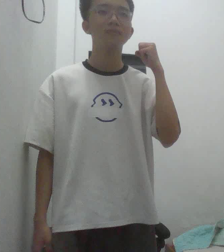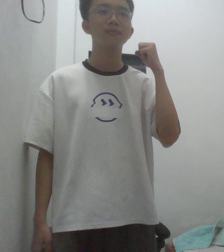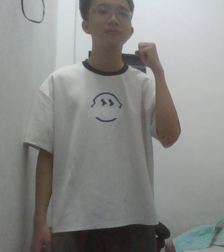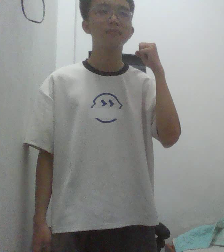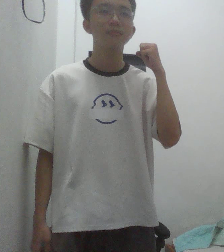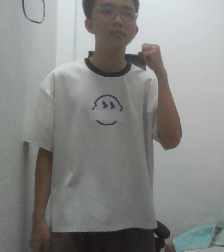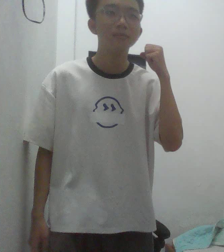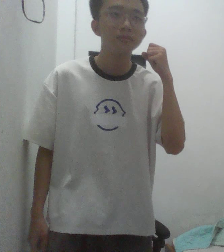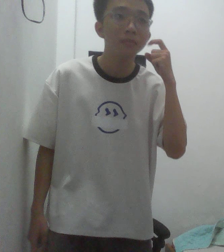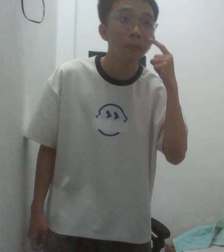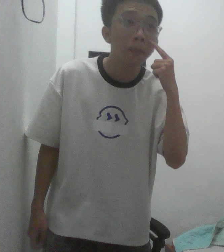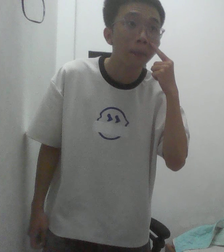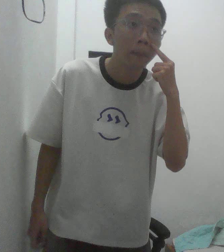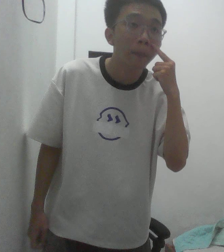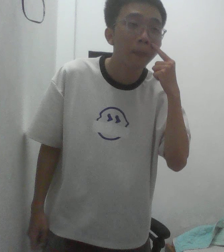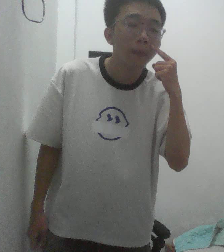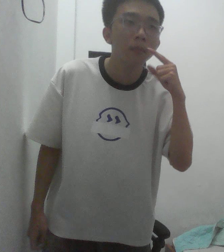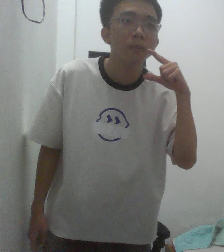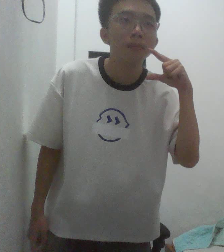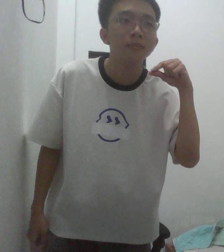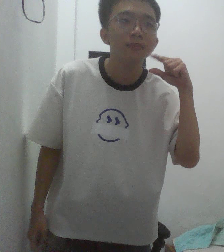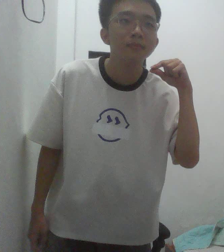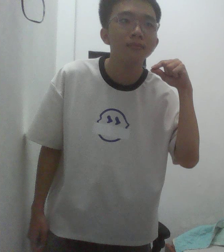lam quen